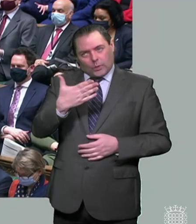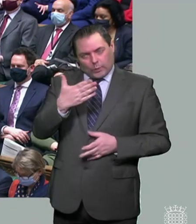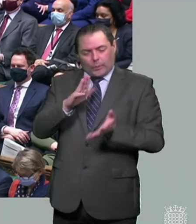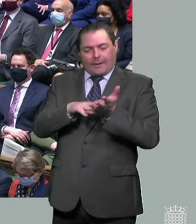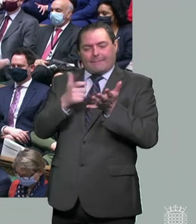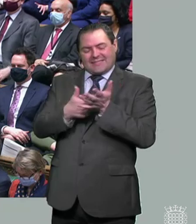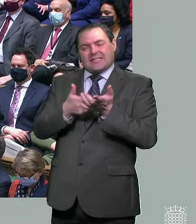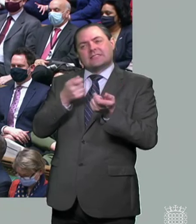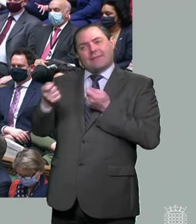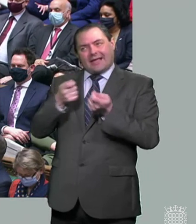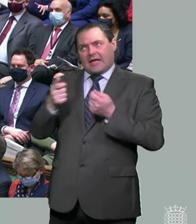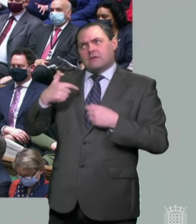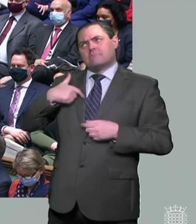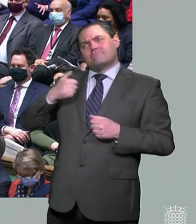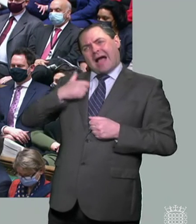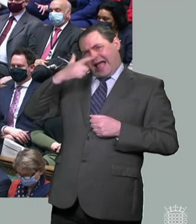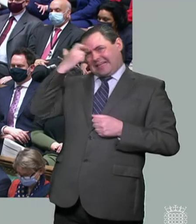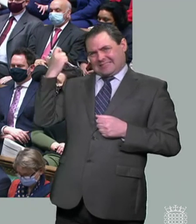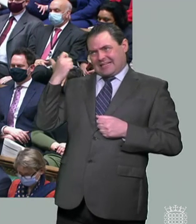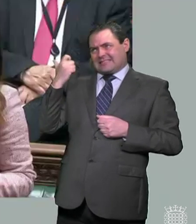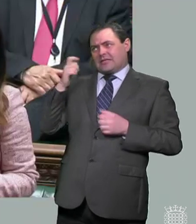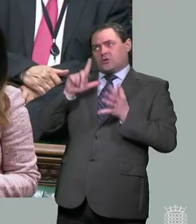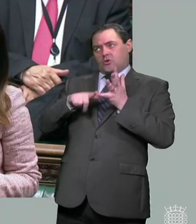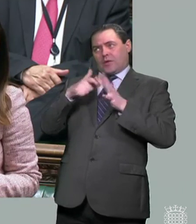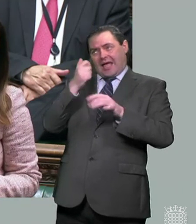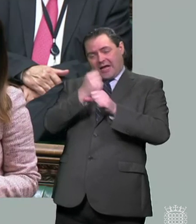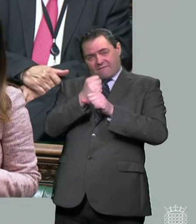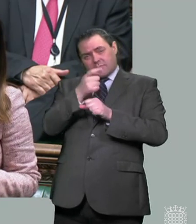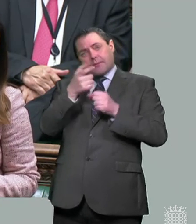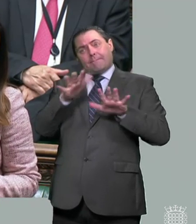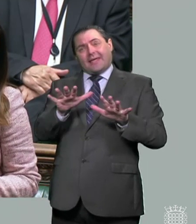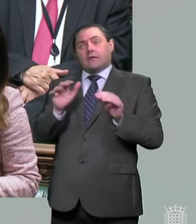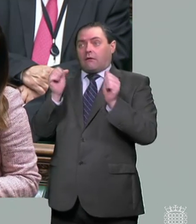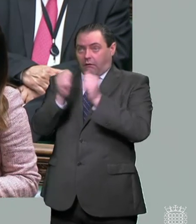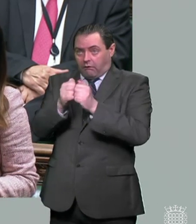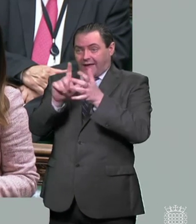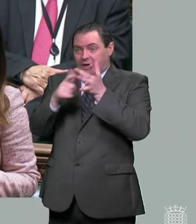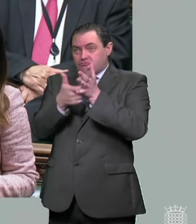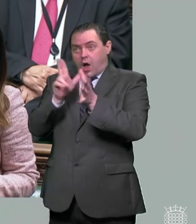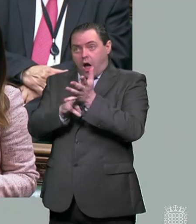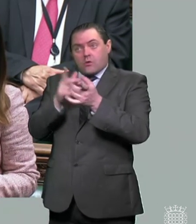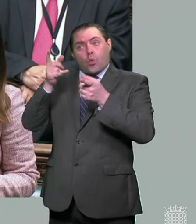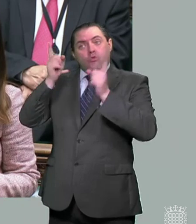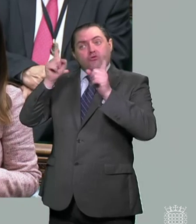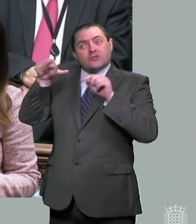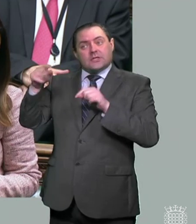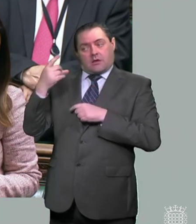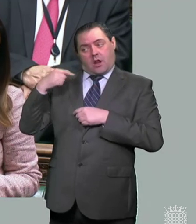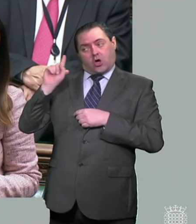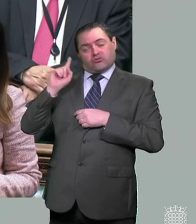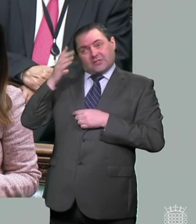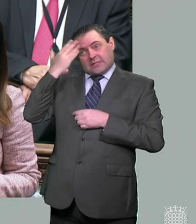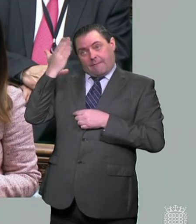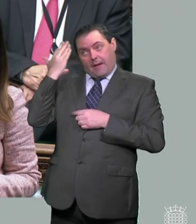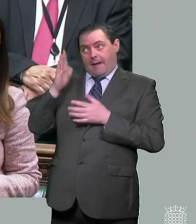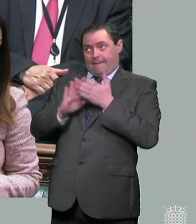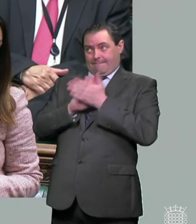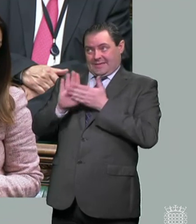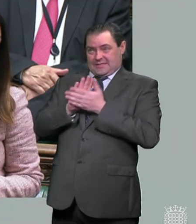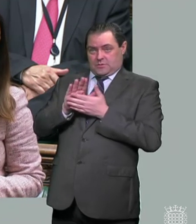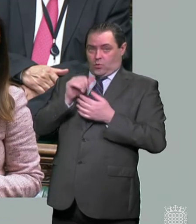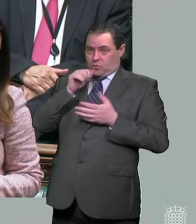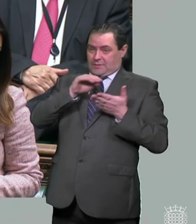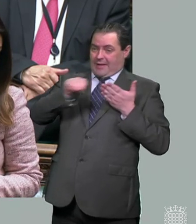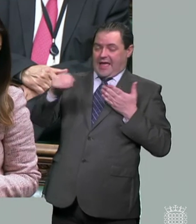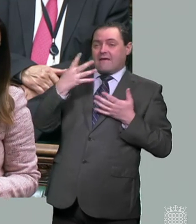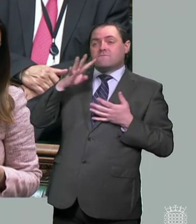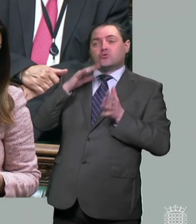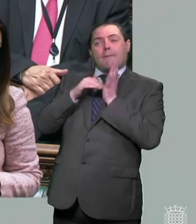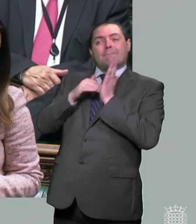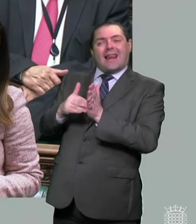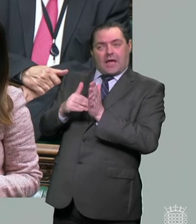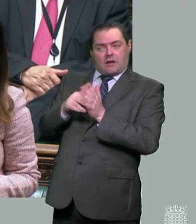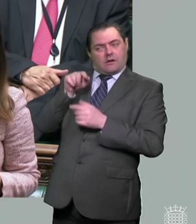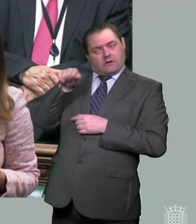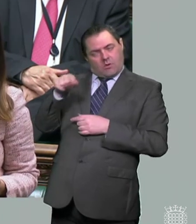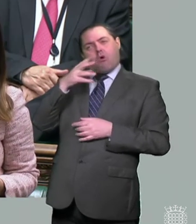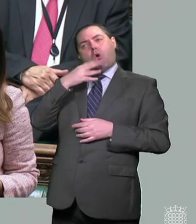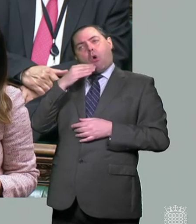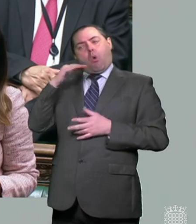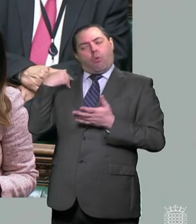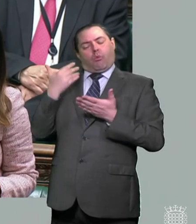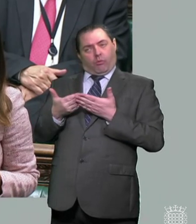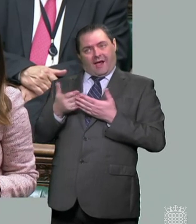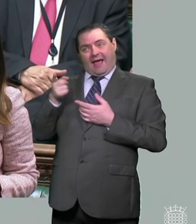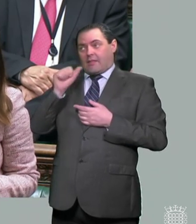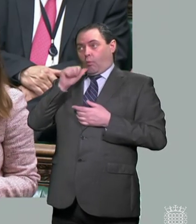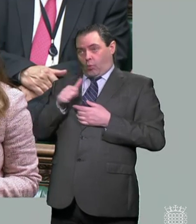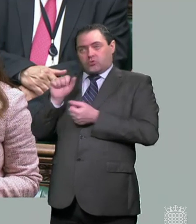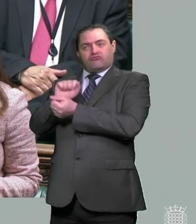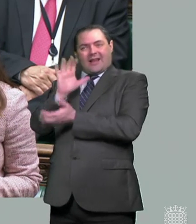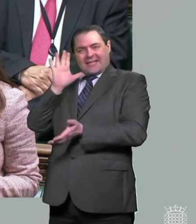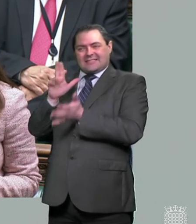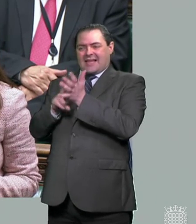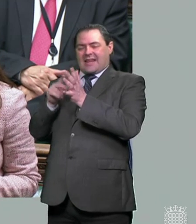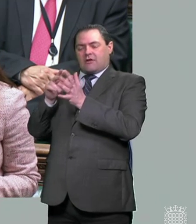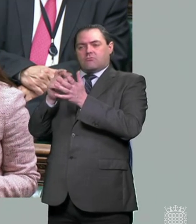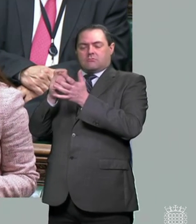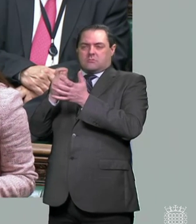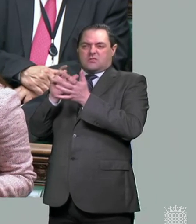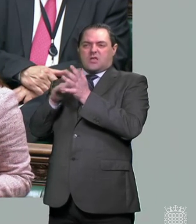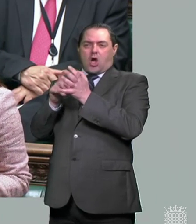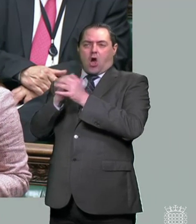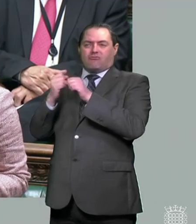I understand that the UK Government signed an agreement with the Iranian authorities last summer that would have resulted in the payment of the £400 million that we owe Iran and the release of my constituent Nazanin Zaghari-Ratcliffe.